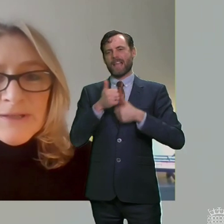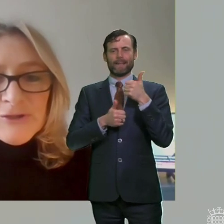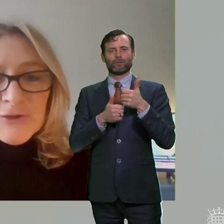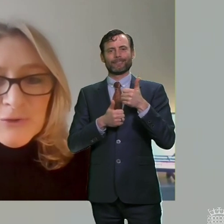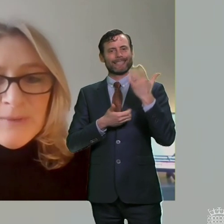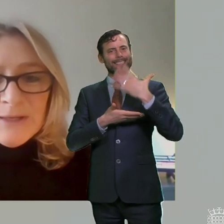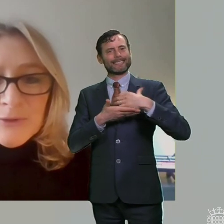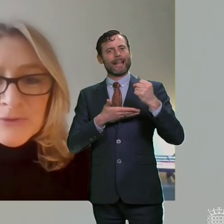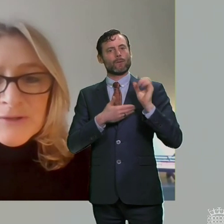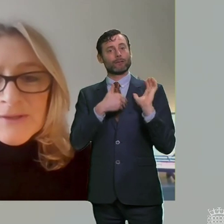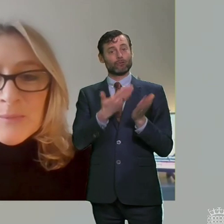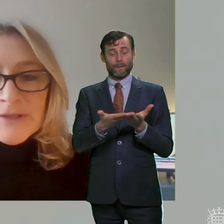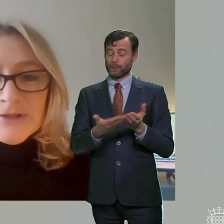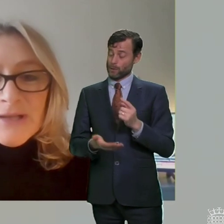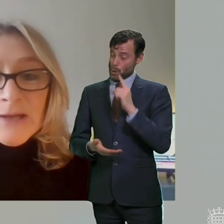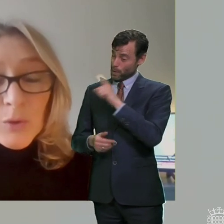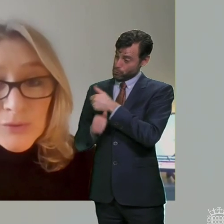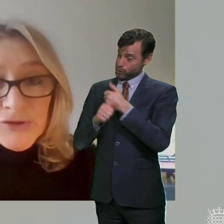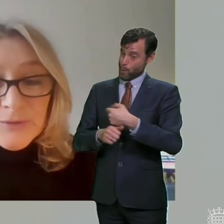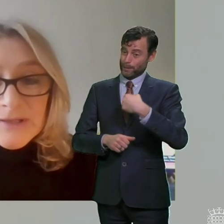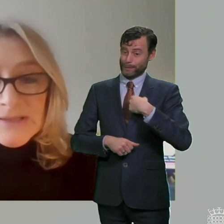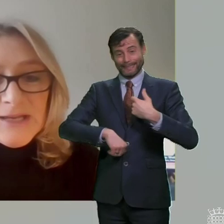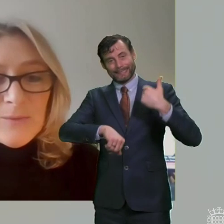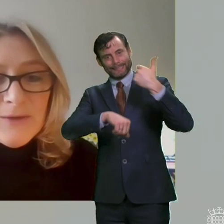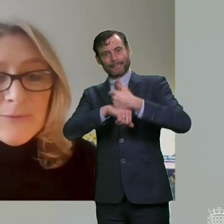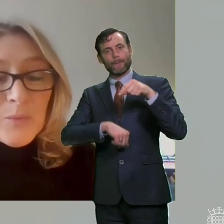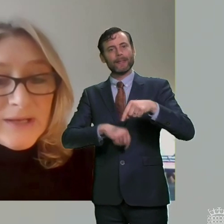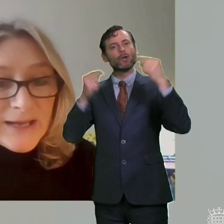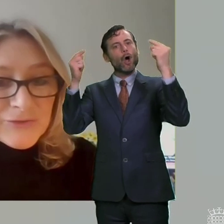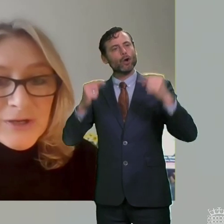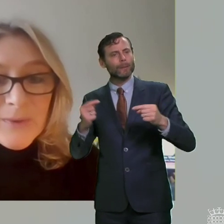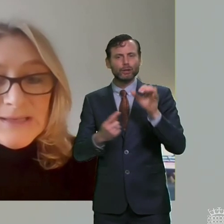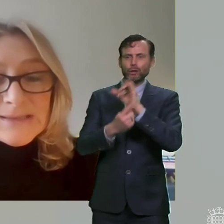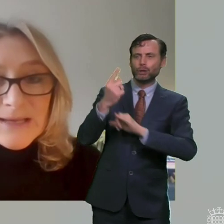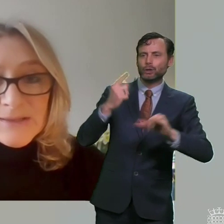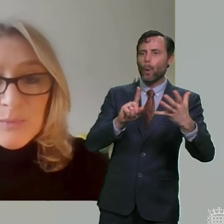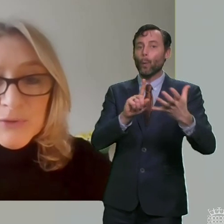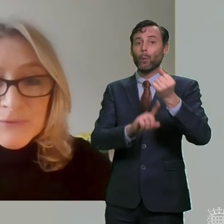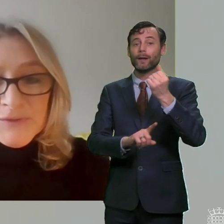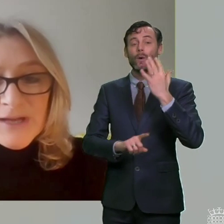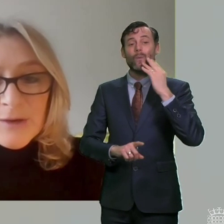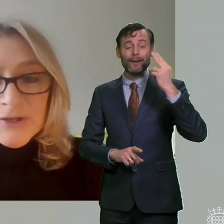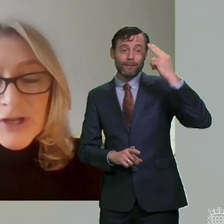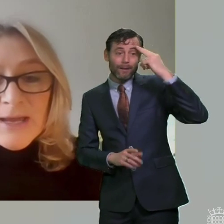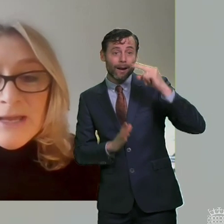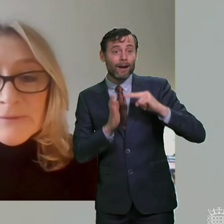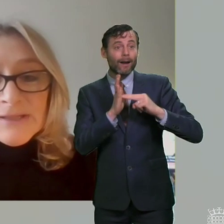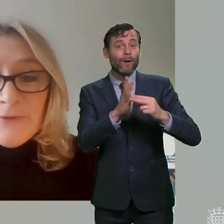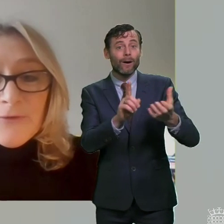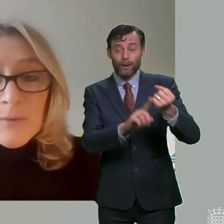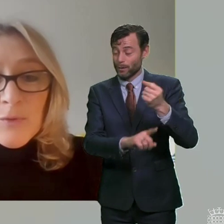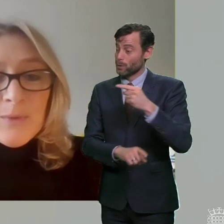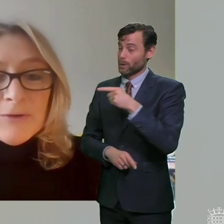Will the Prime Minister join me in launching that competition, and will he also join me in a takeaway from the winning entrant when he is next in wonderful Stourbridge?